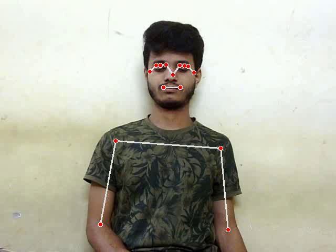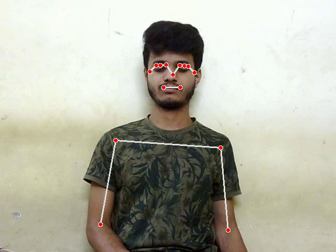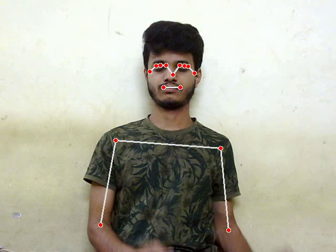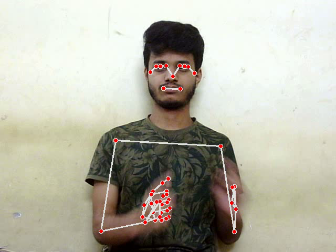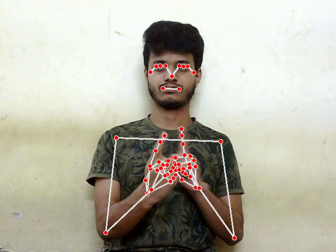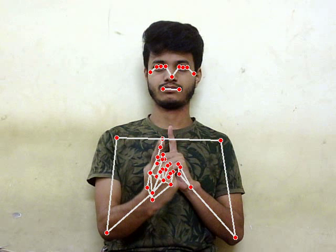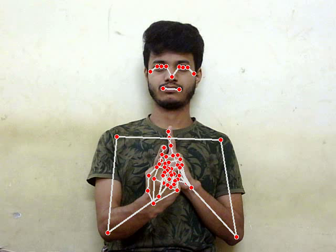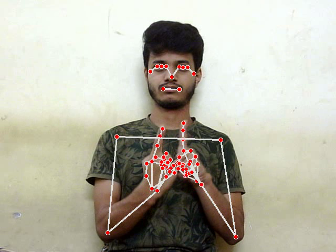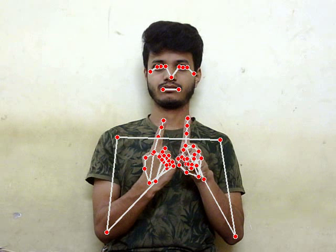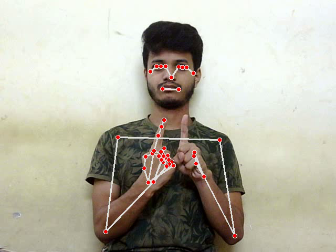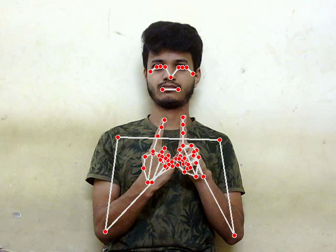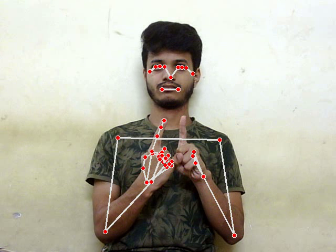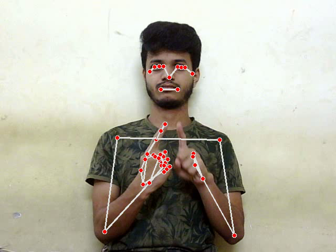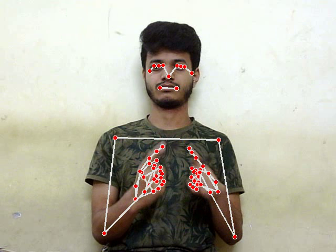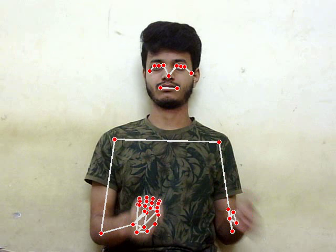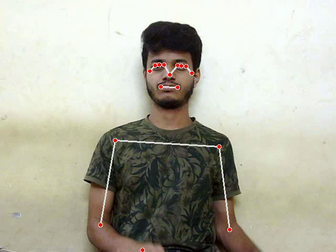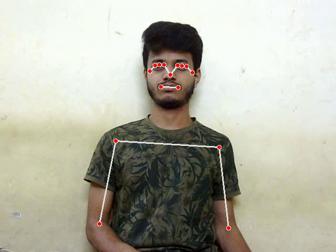meet